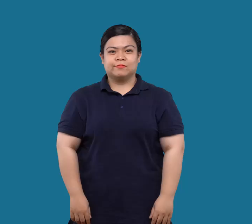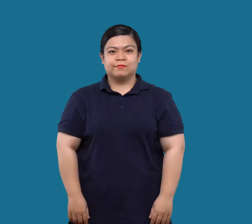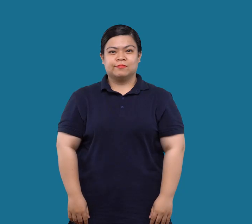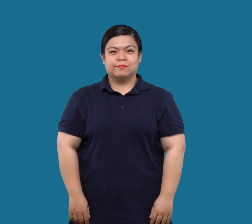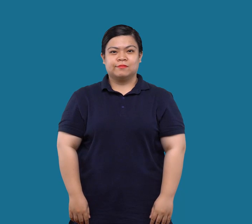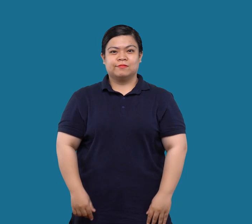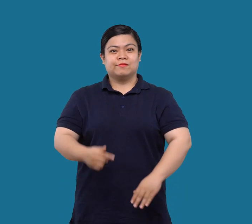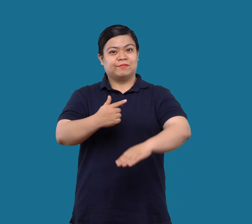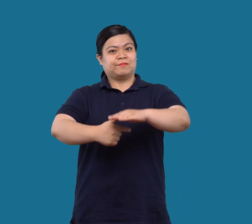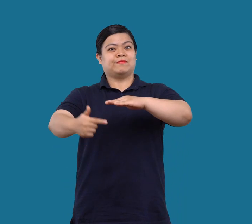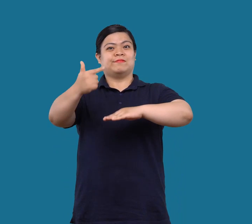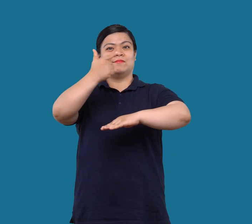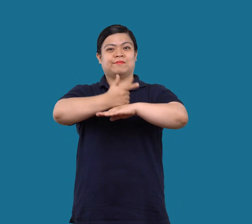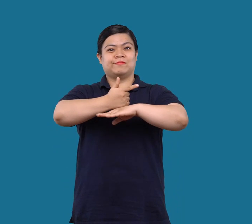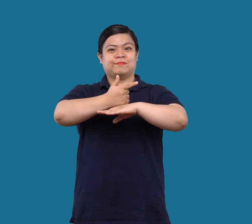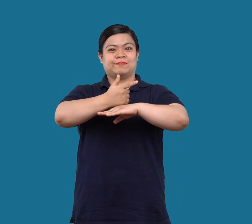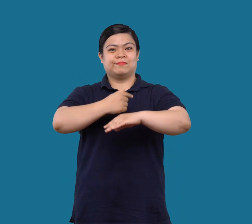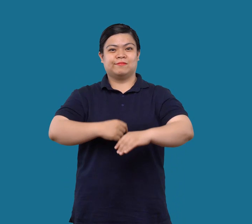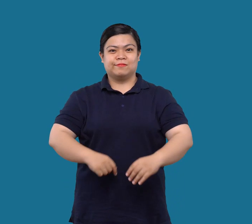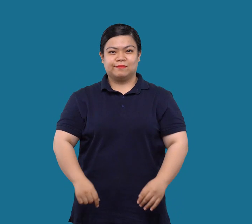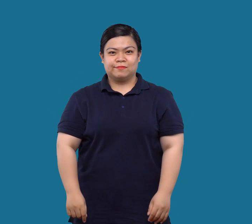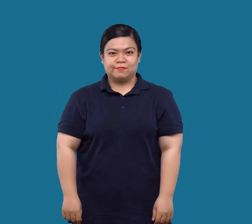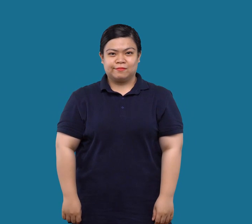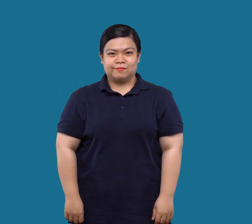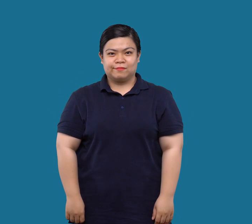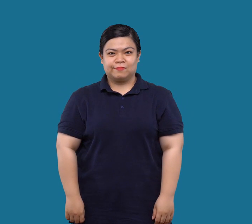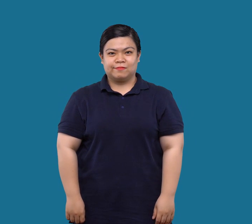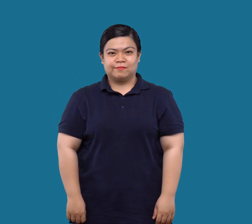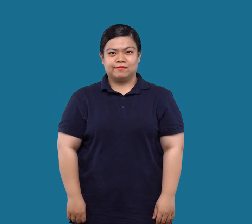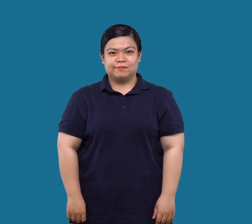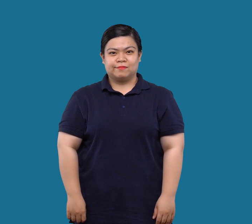thành lập